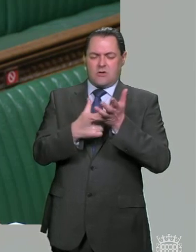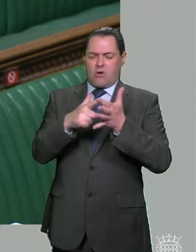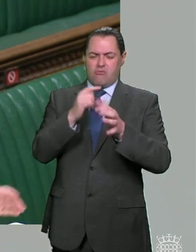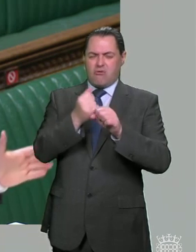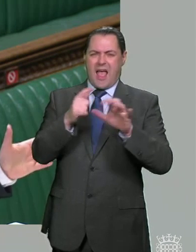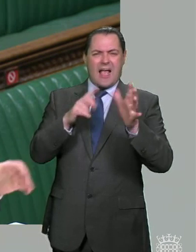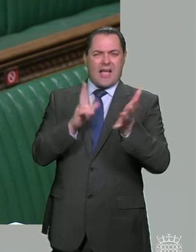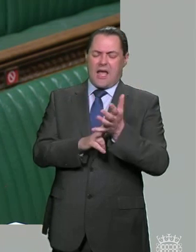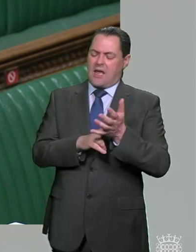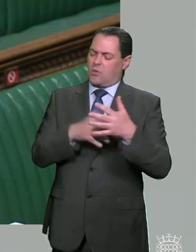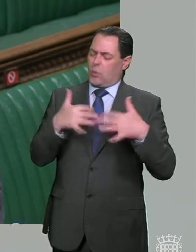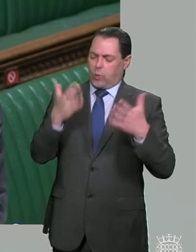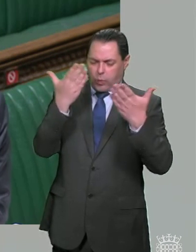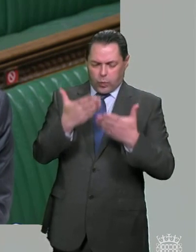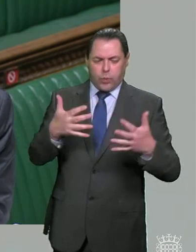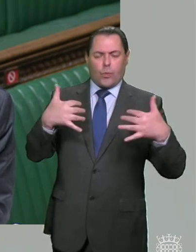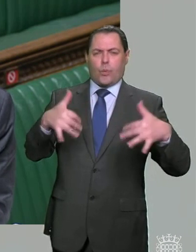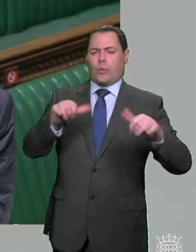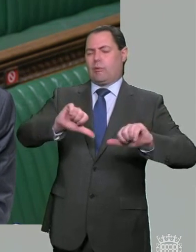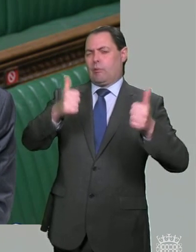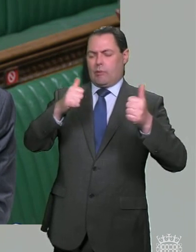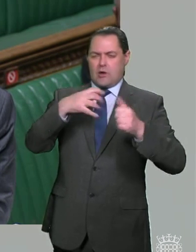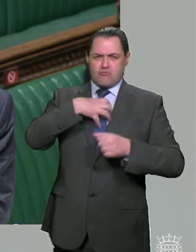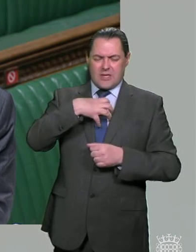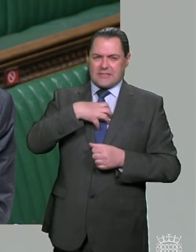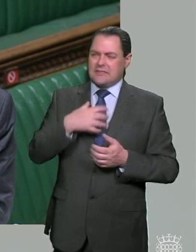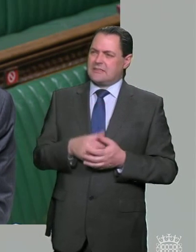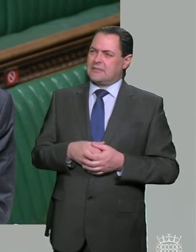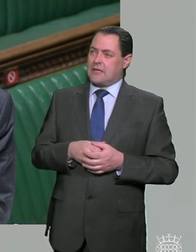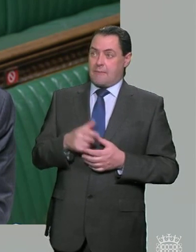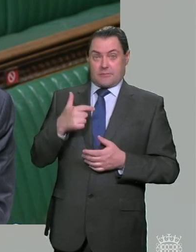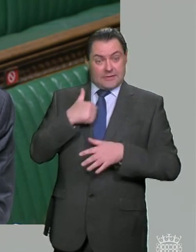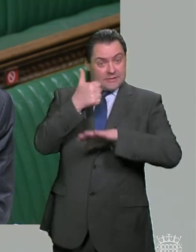I think my honourable Friend is entirely right in what he says about President Reagan.